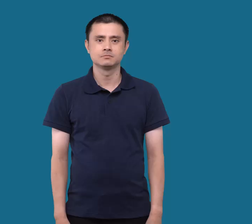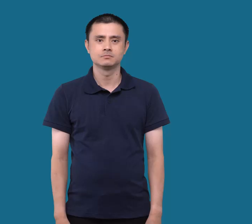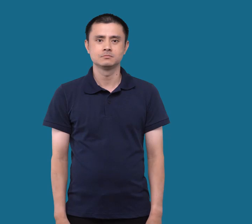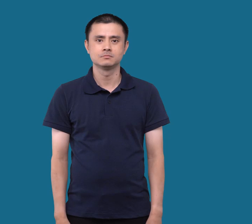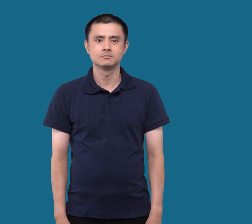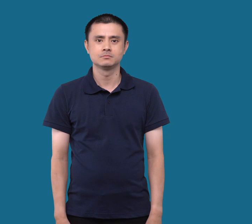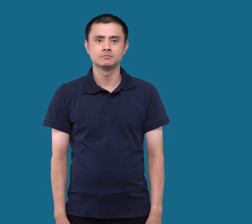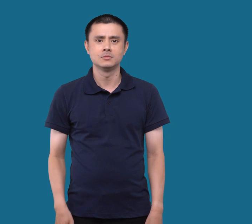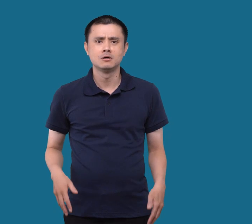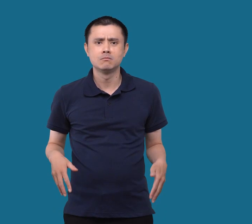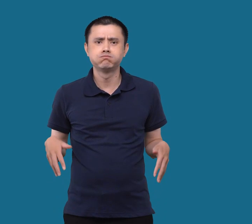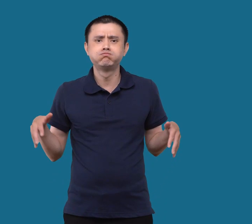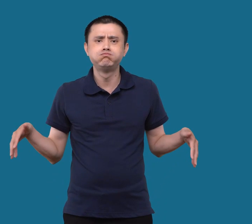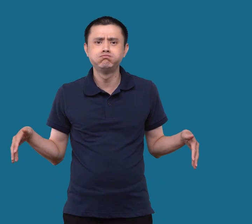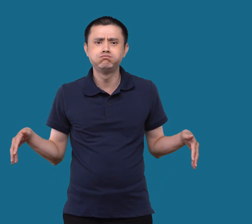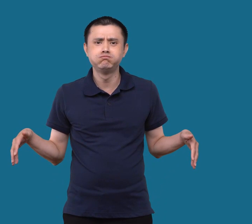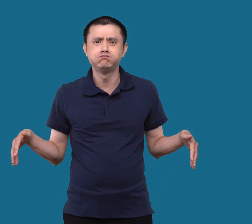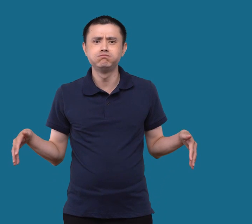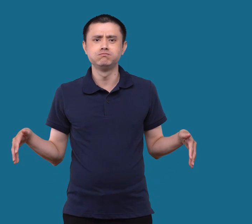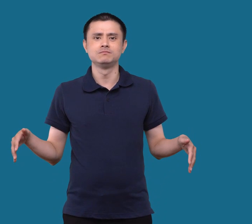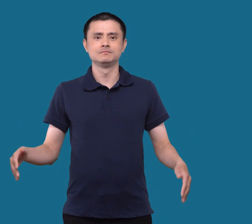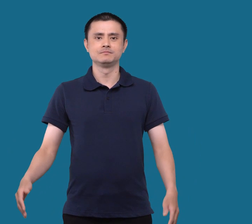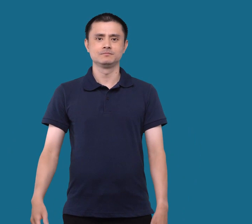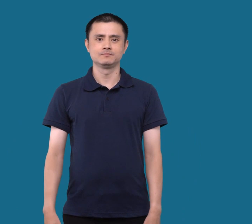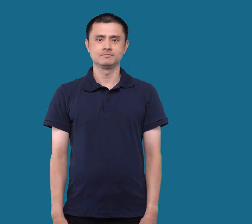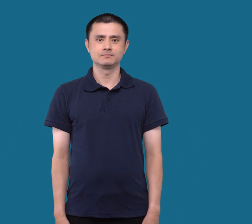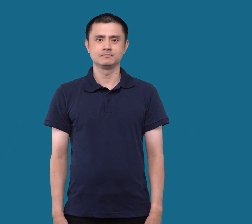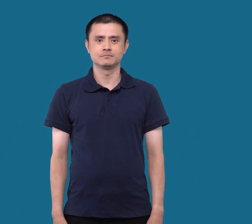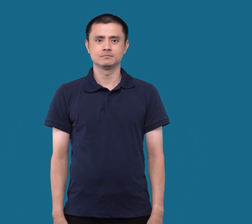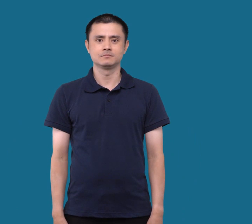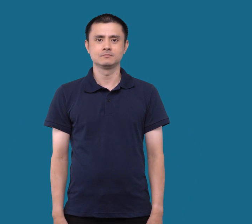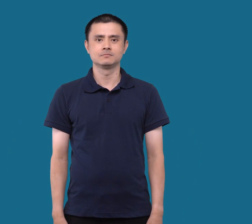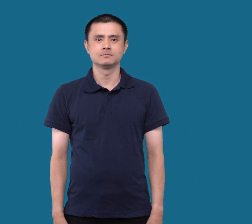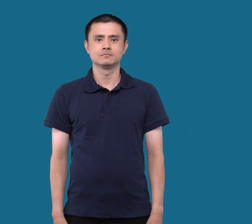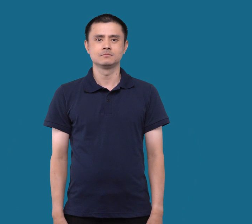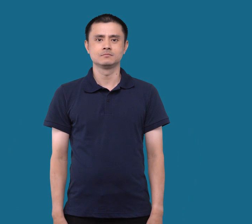béo